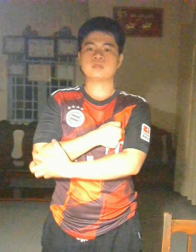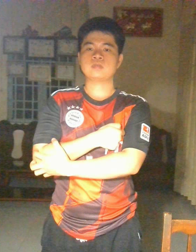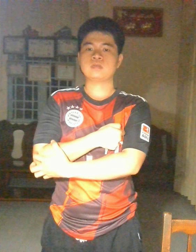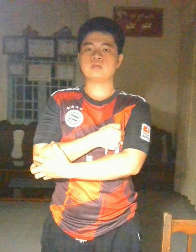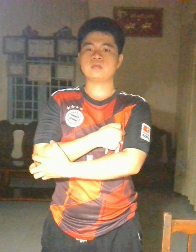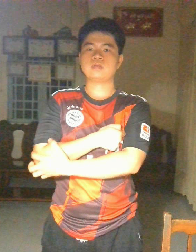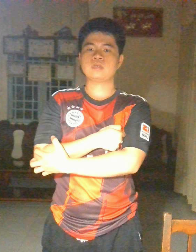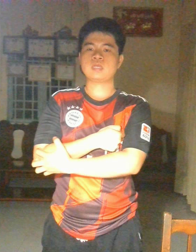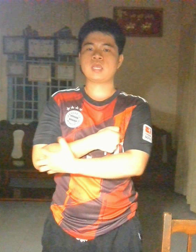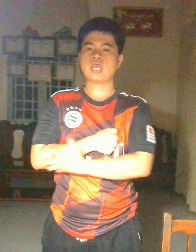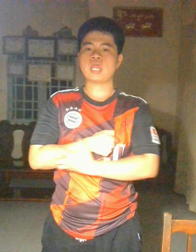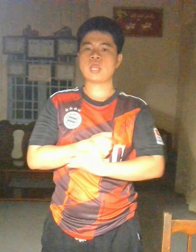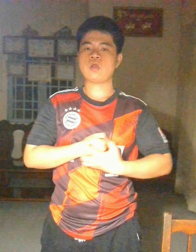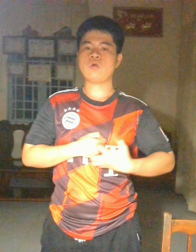ngheo